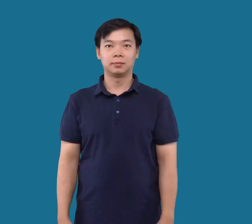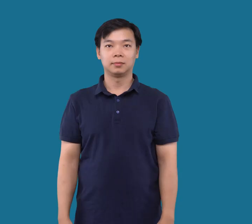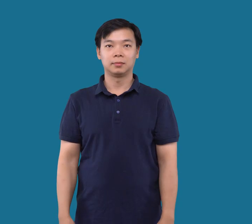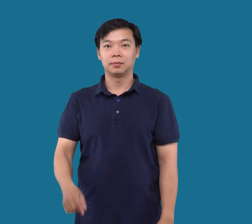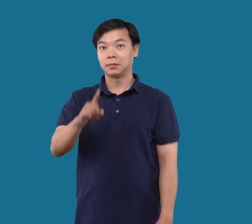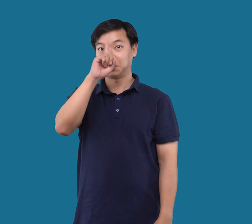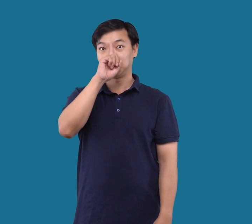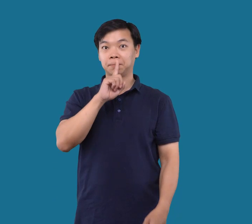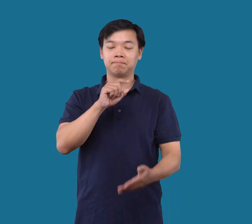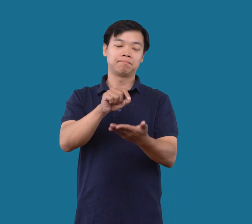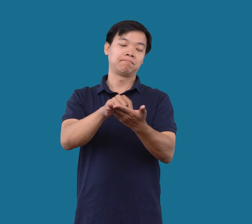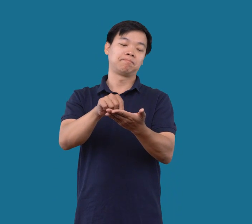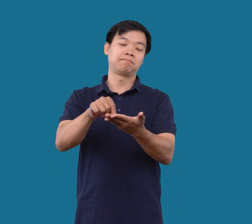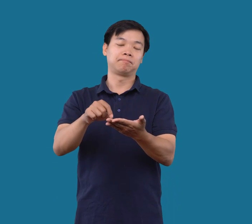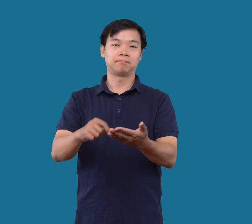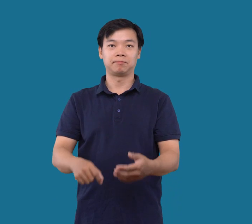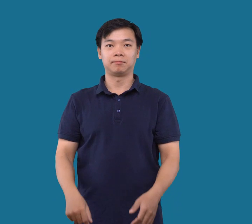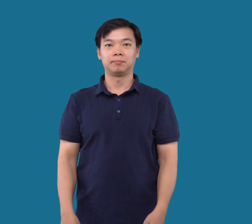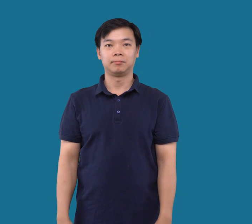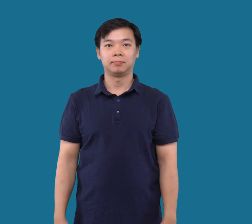chấm điểm